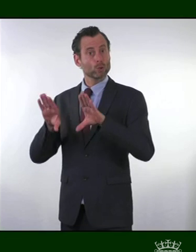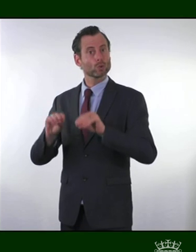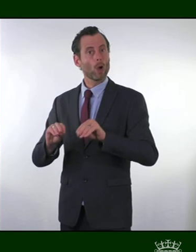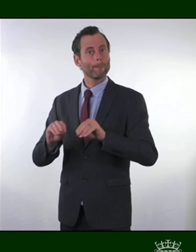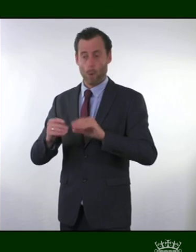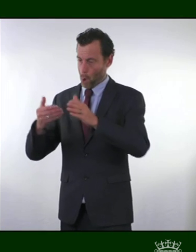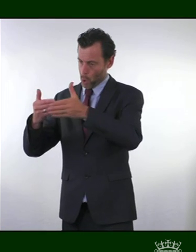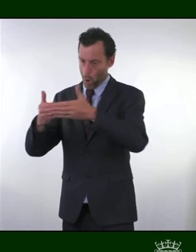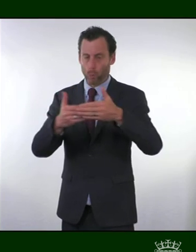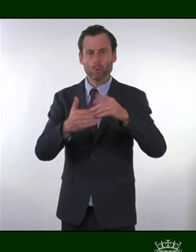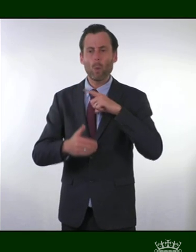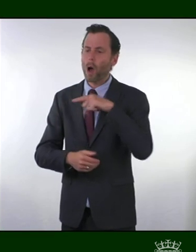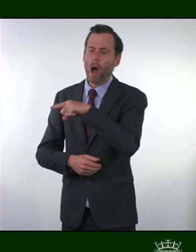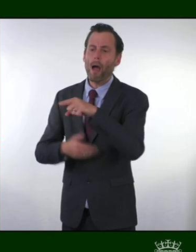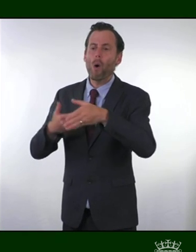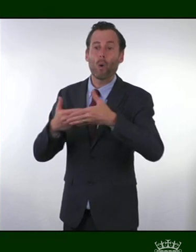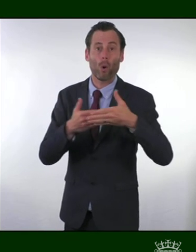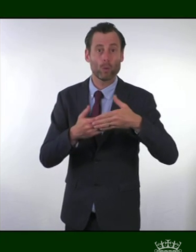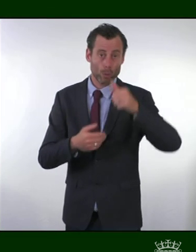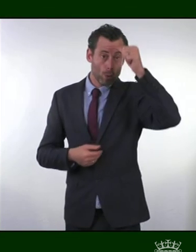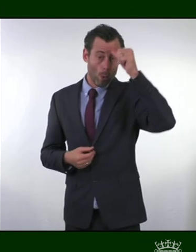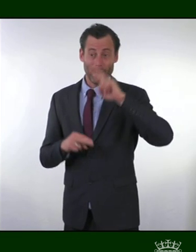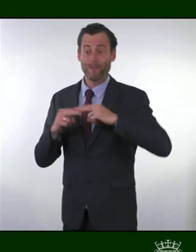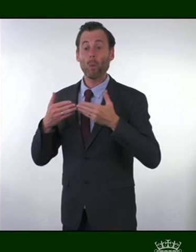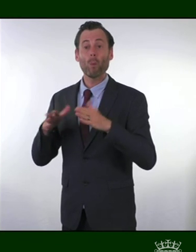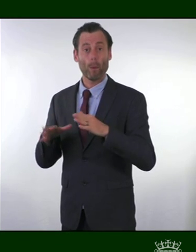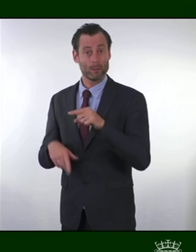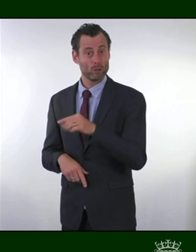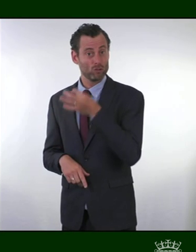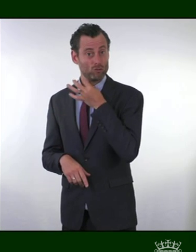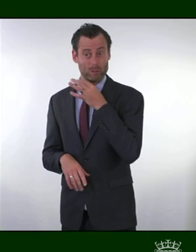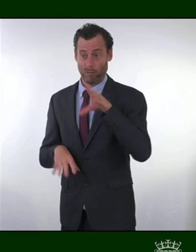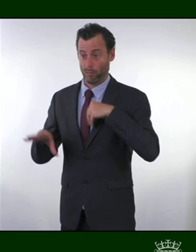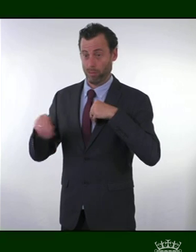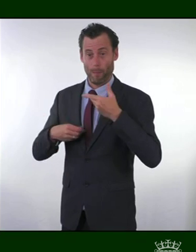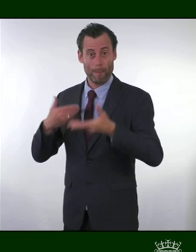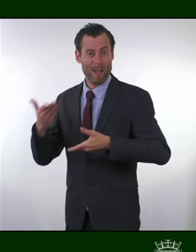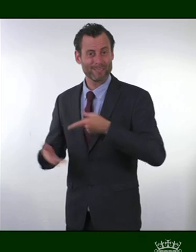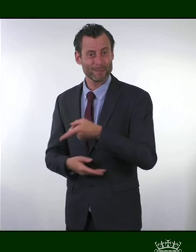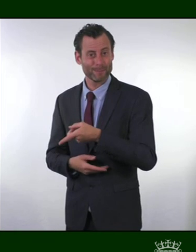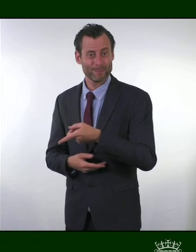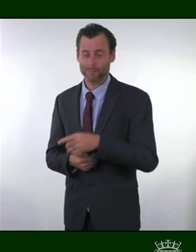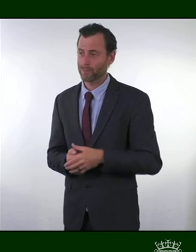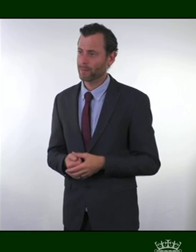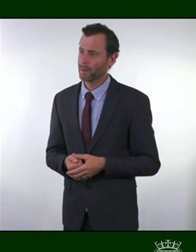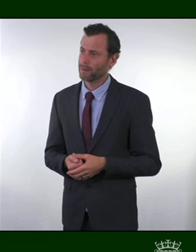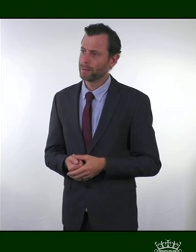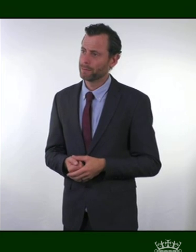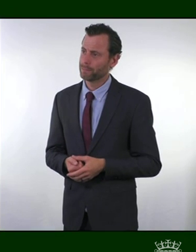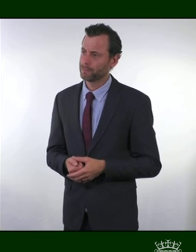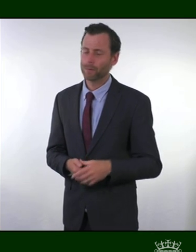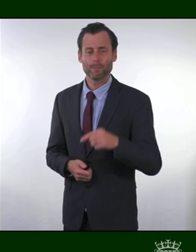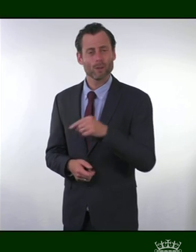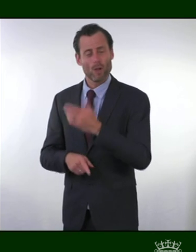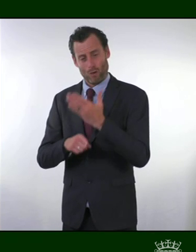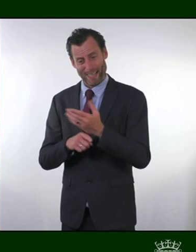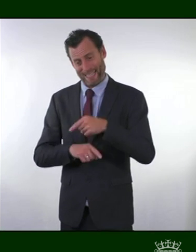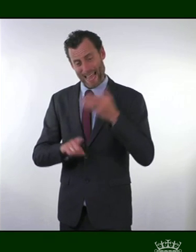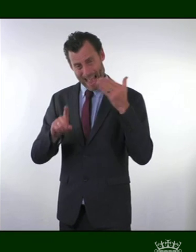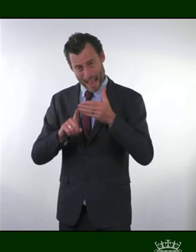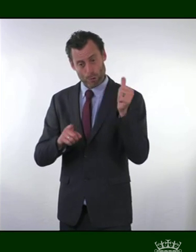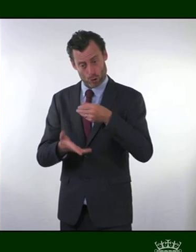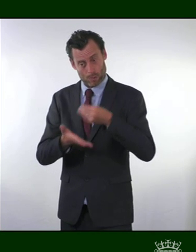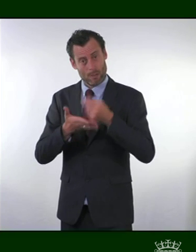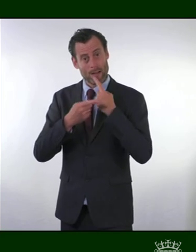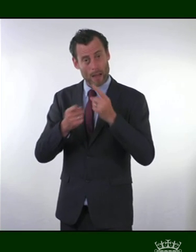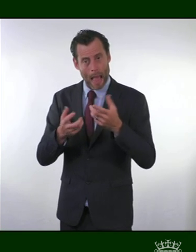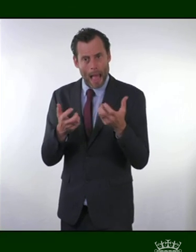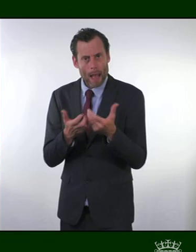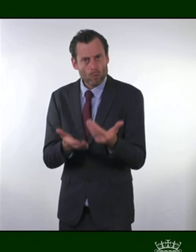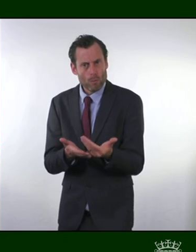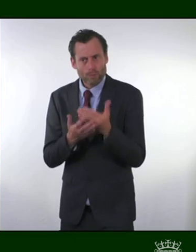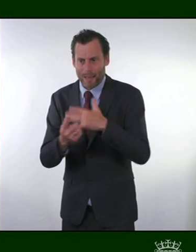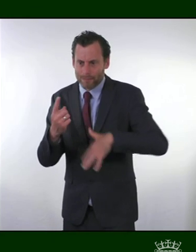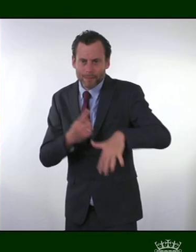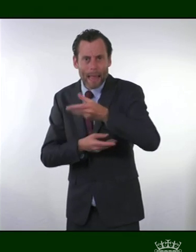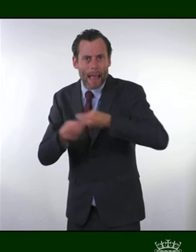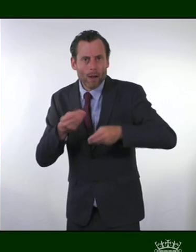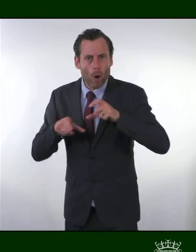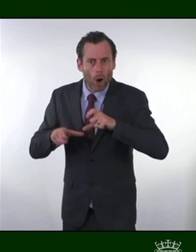Supporting businesses that are viable in the long run but currently starved of cash flow is not a matter of “picking winners”: it is about protecting our country’s economic capacity for the future.